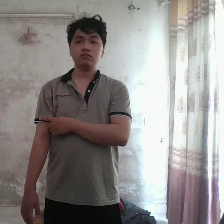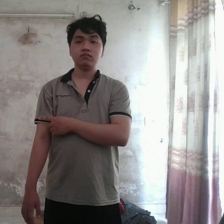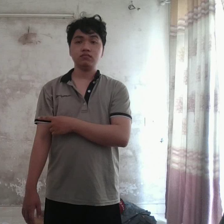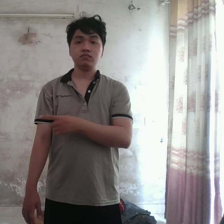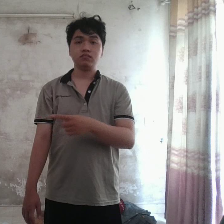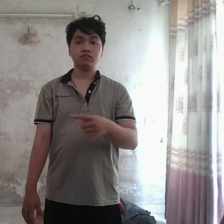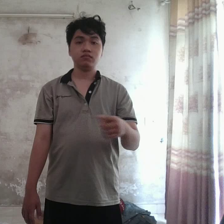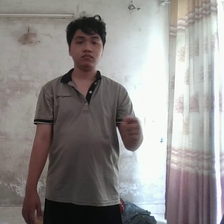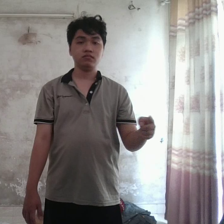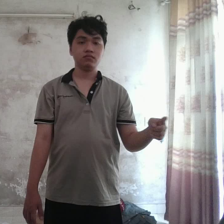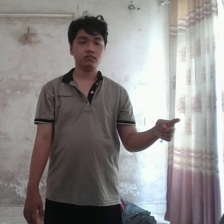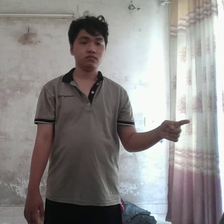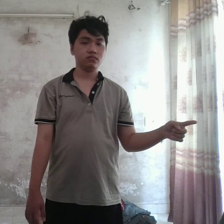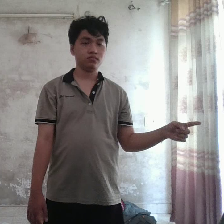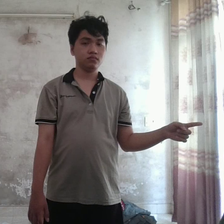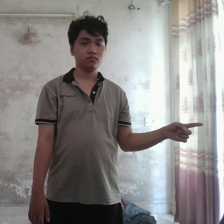cac ban